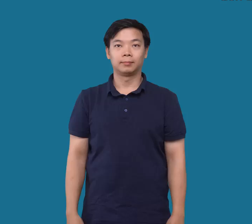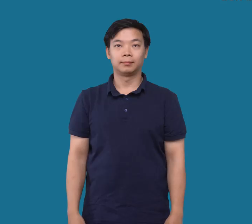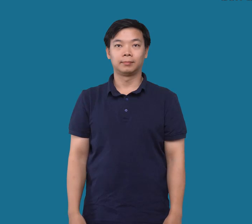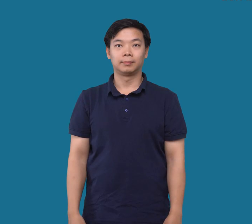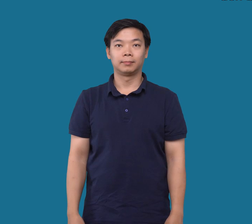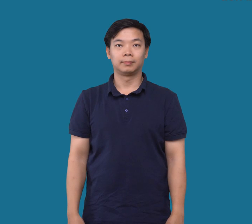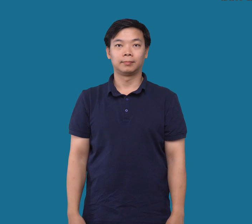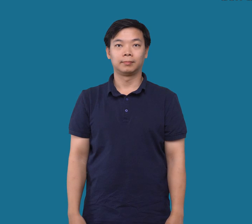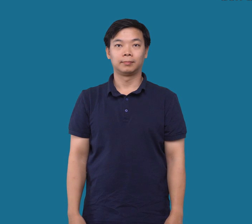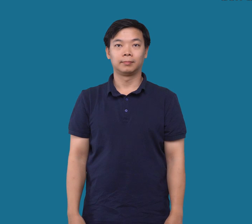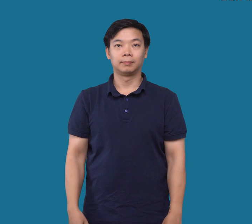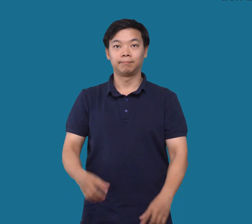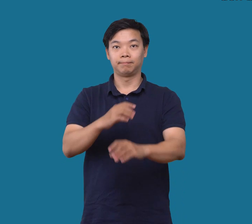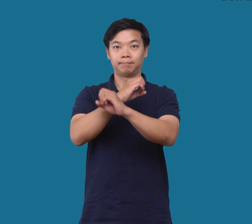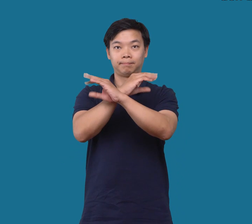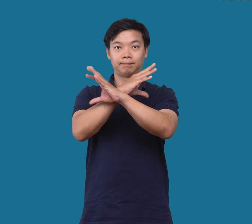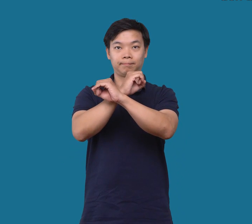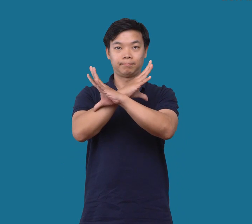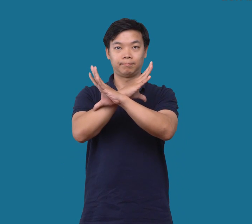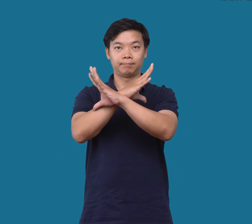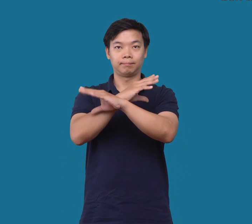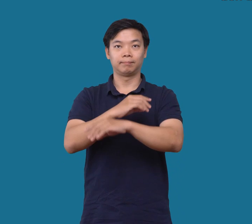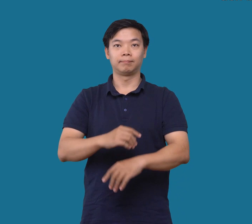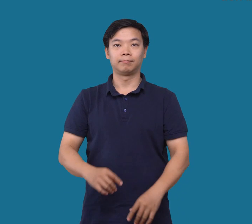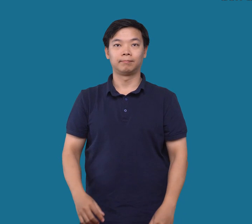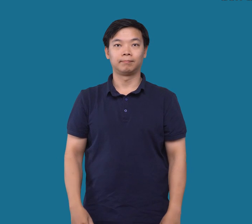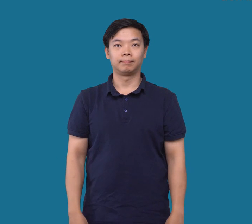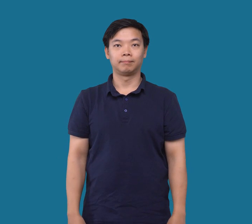đèn báo giao thông